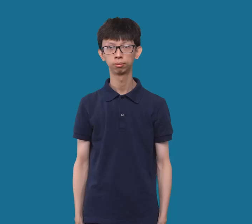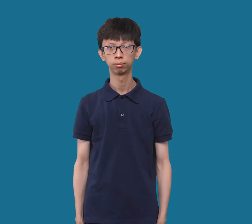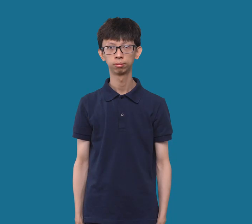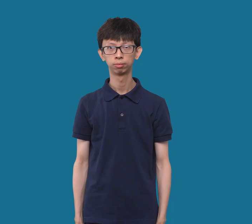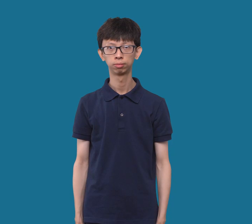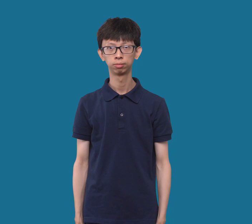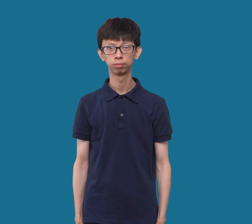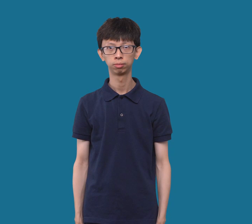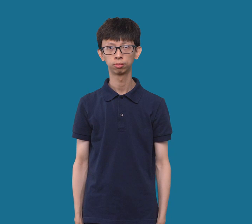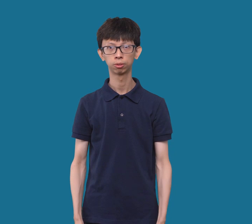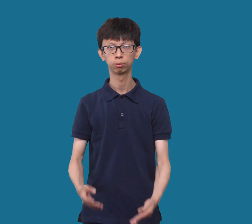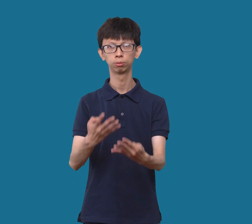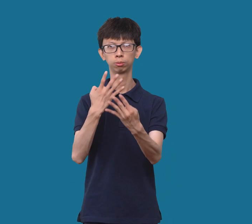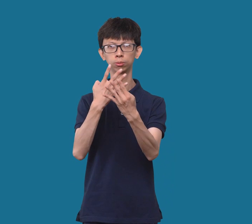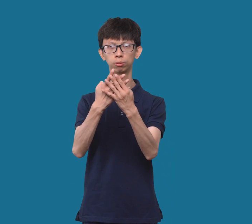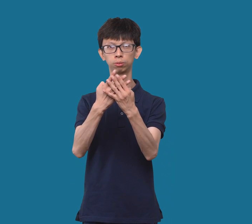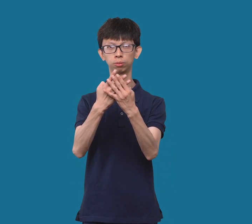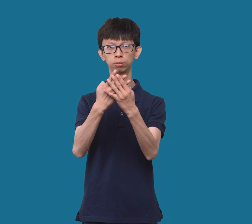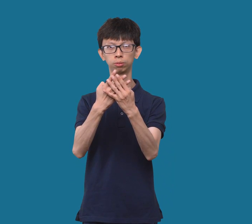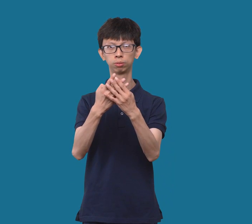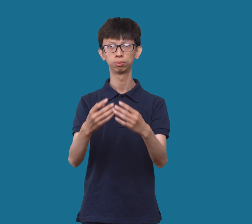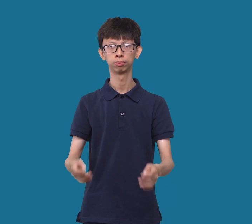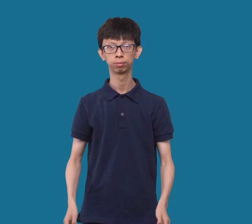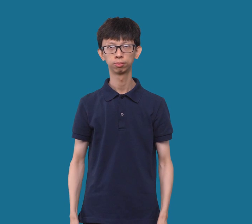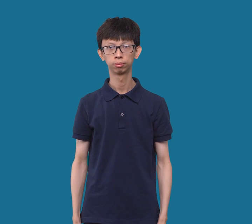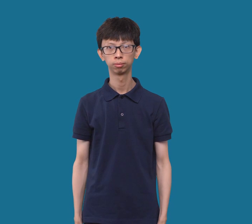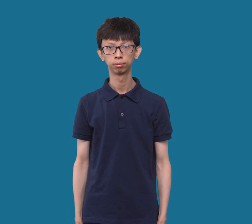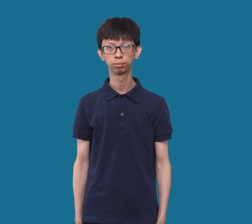nhà tù